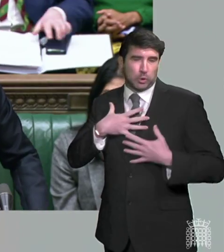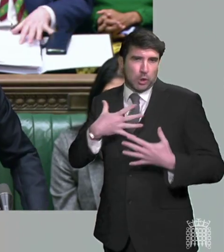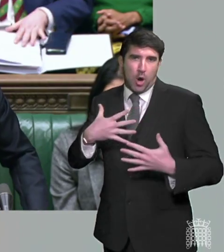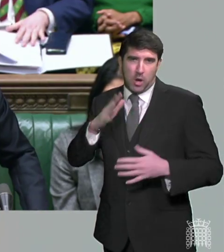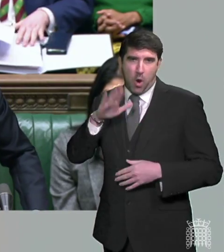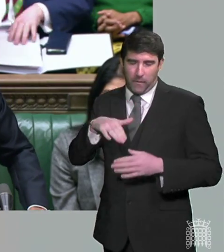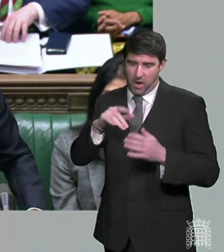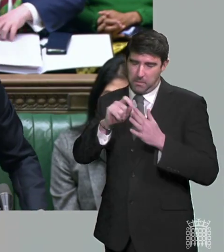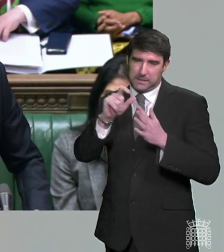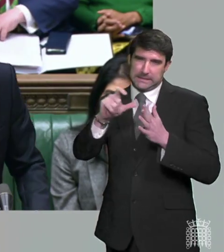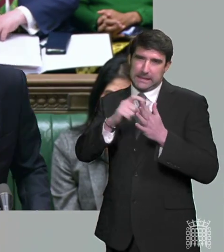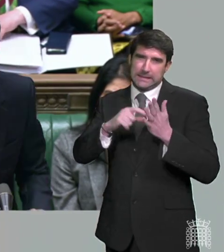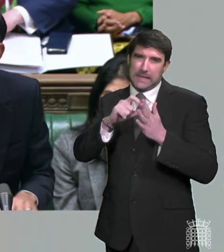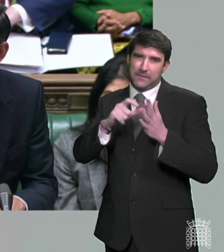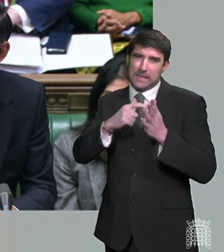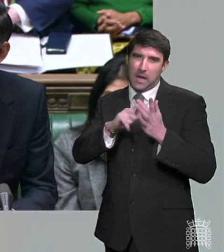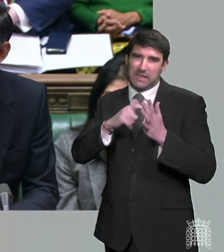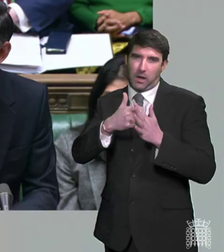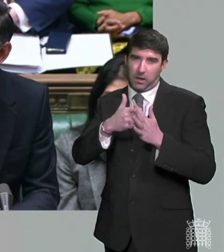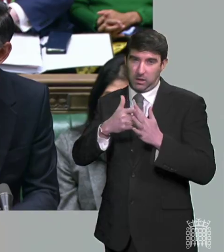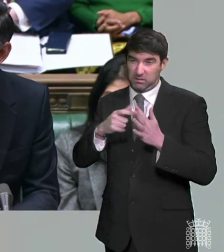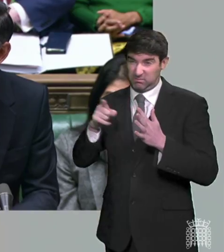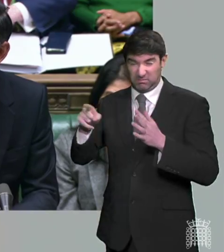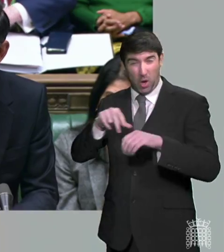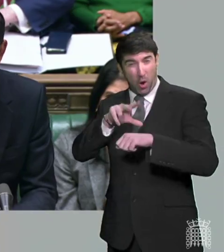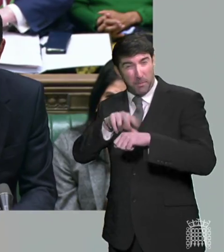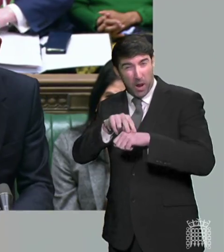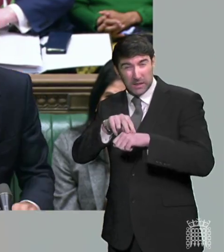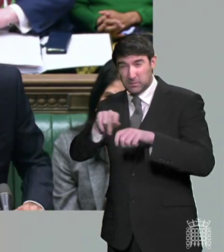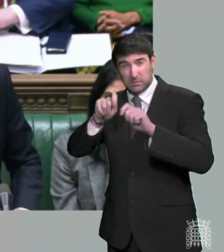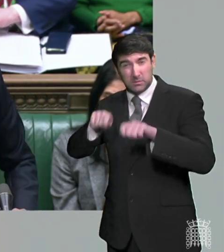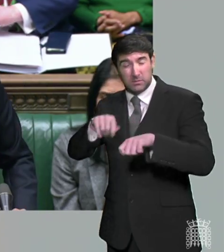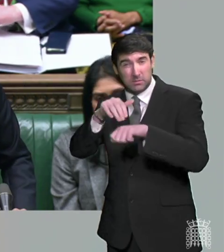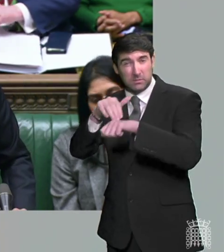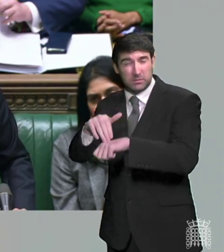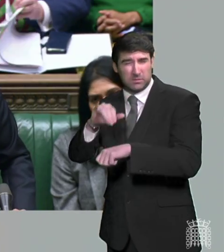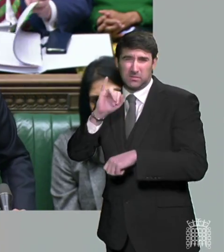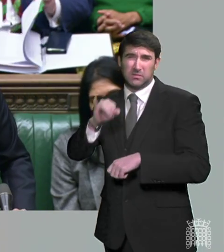The abuse of power is truly sickening, and our thoughts are with his victims.